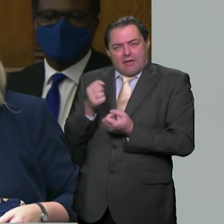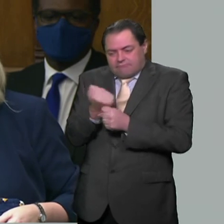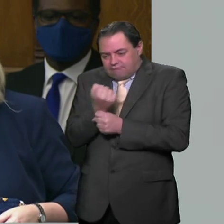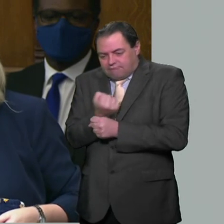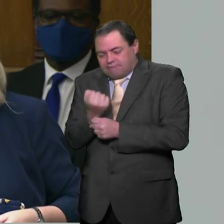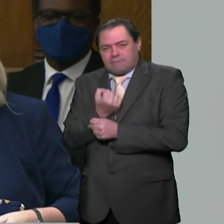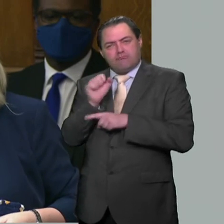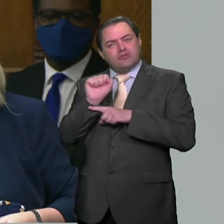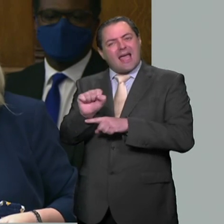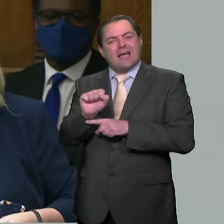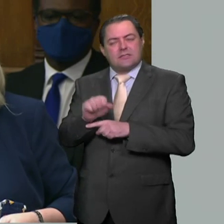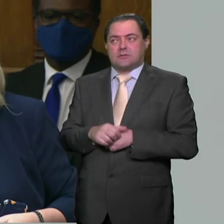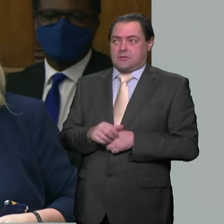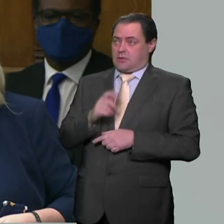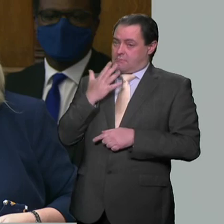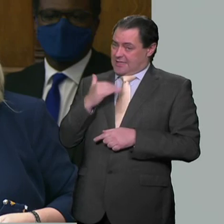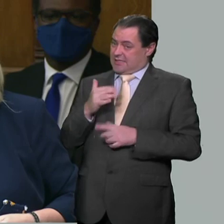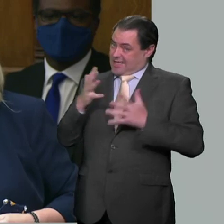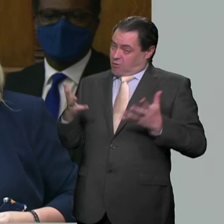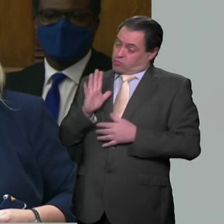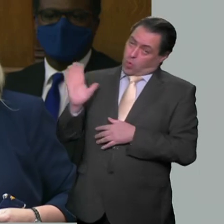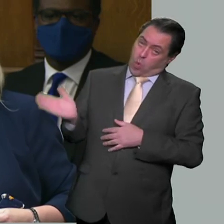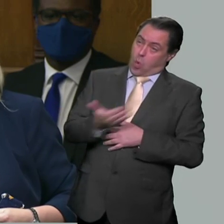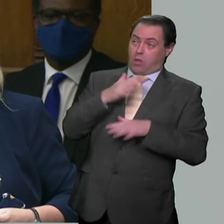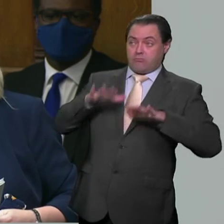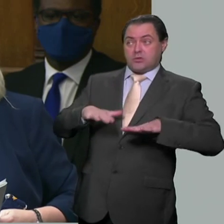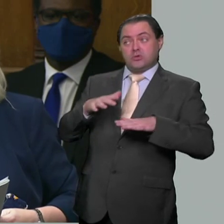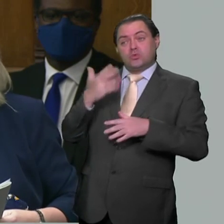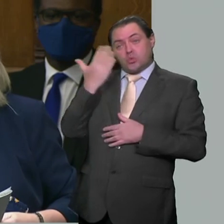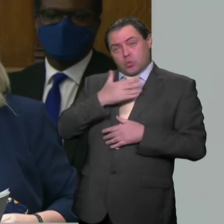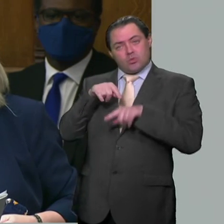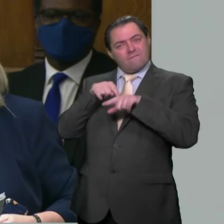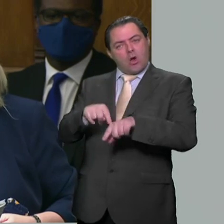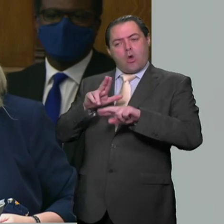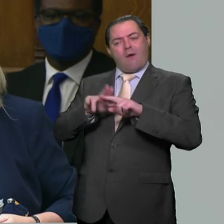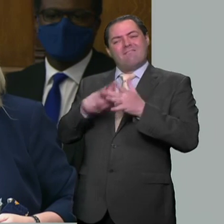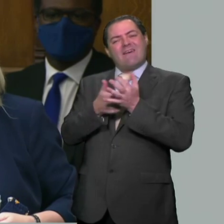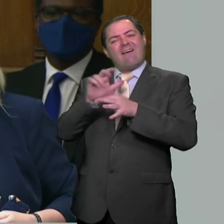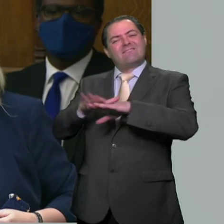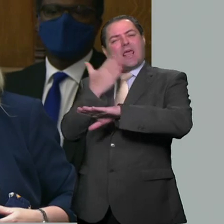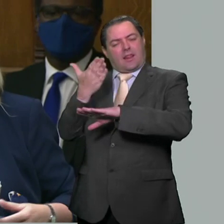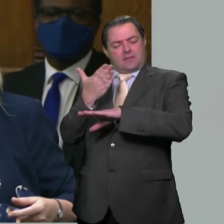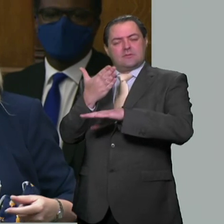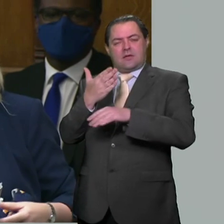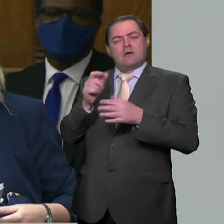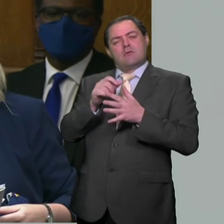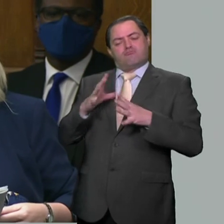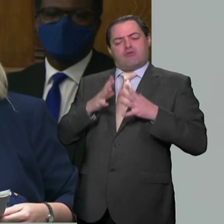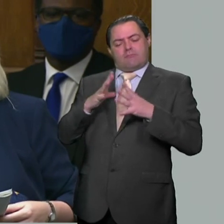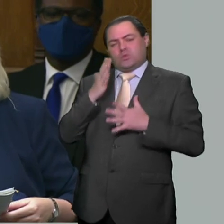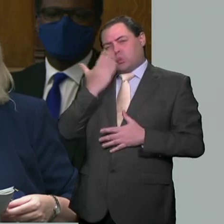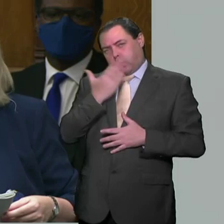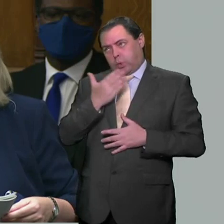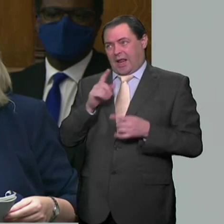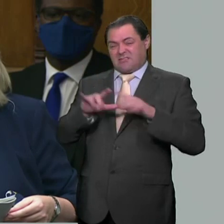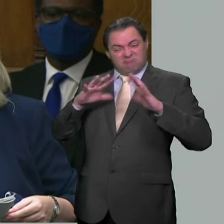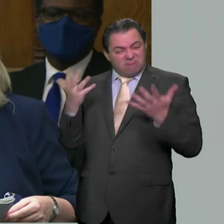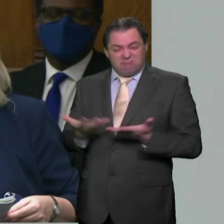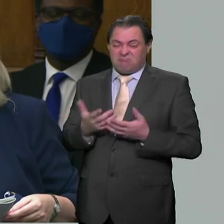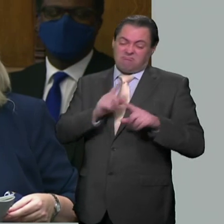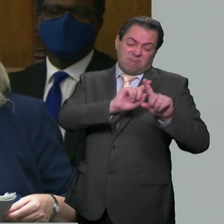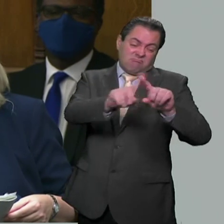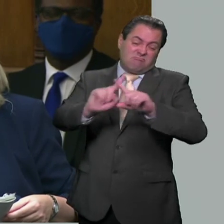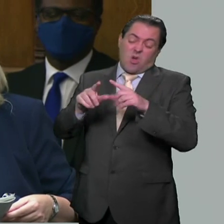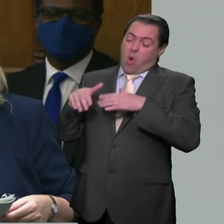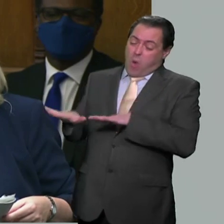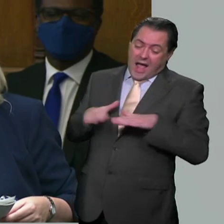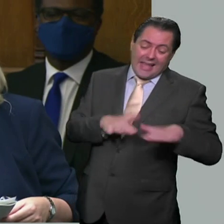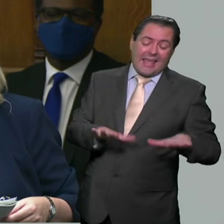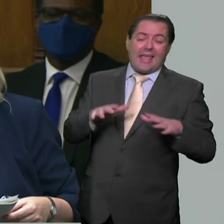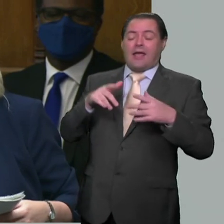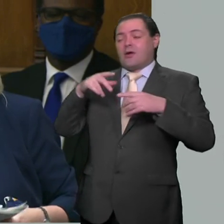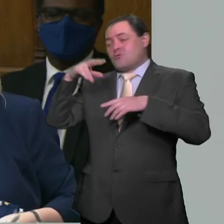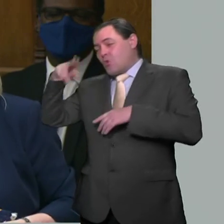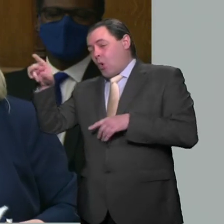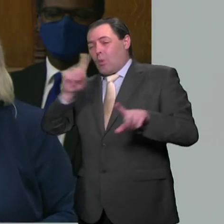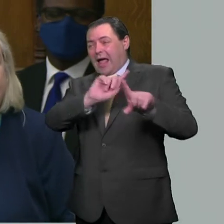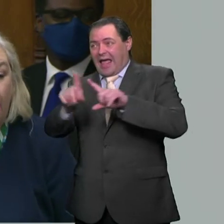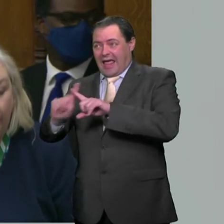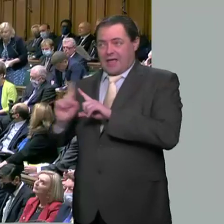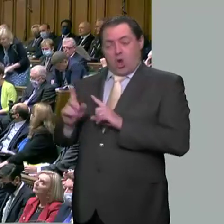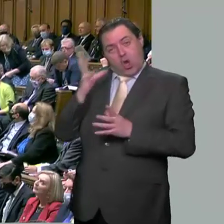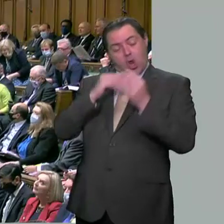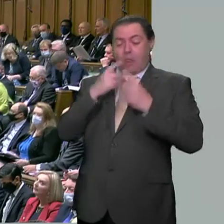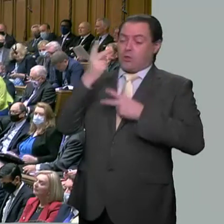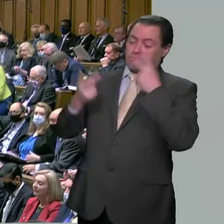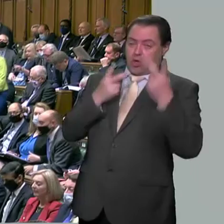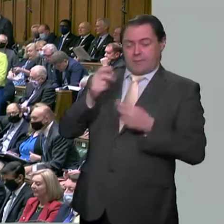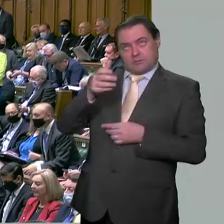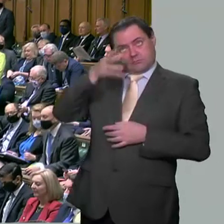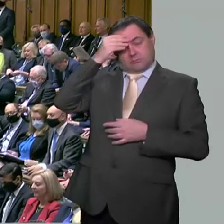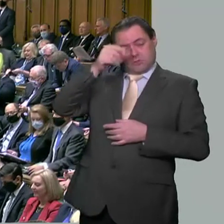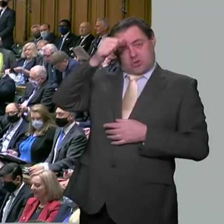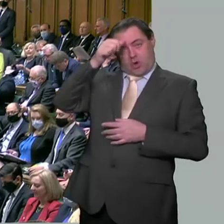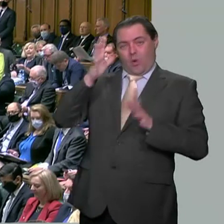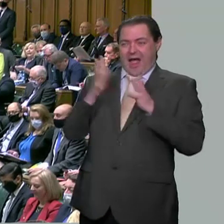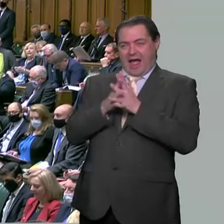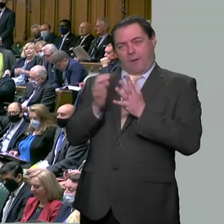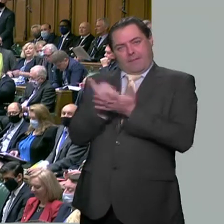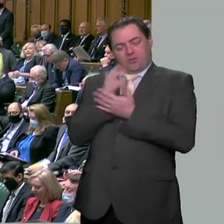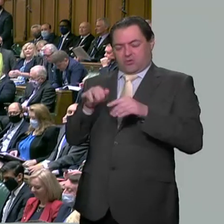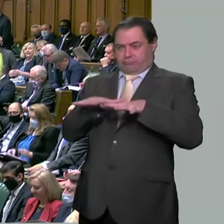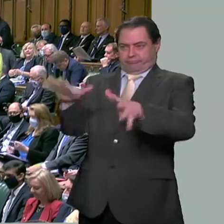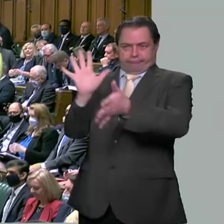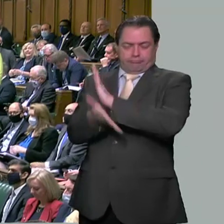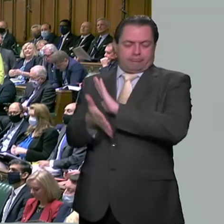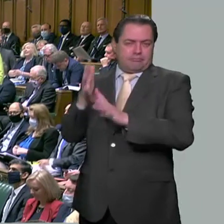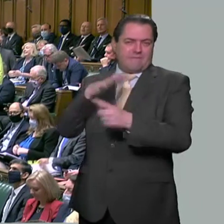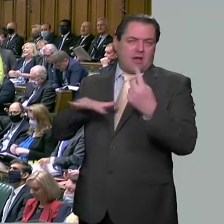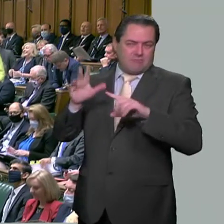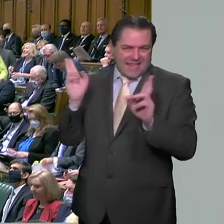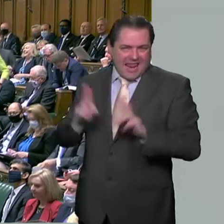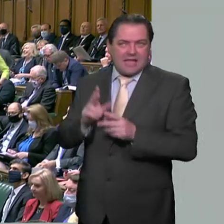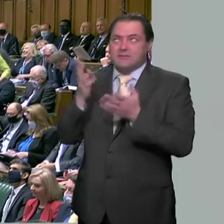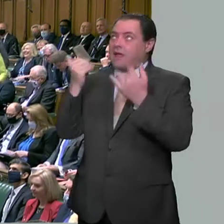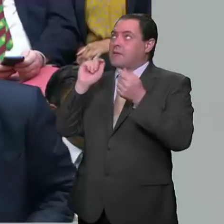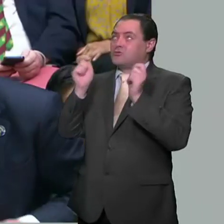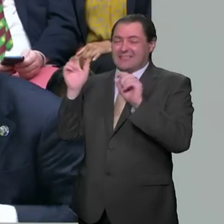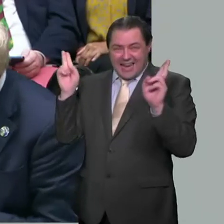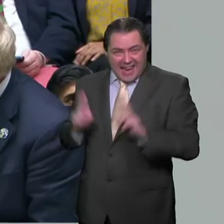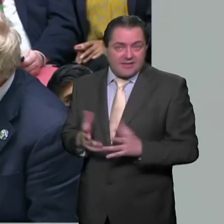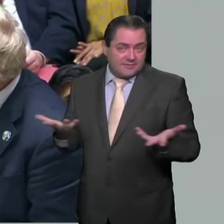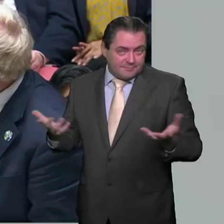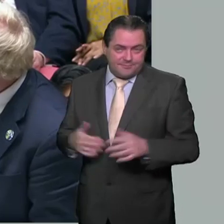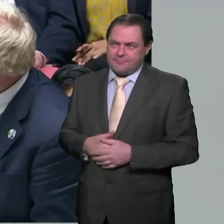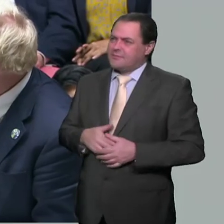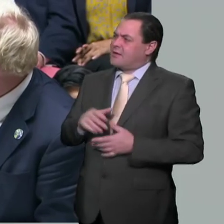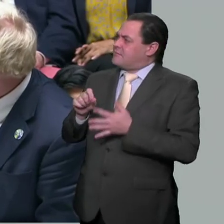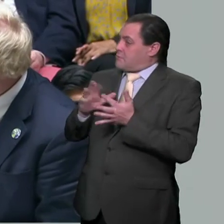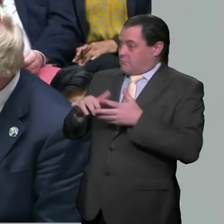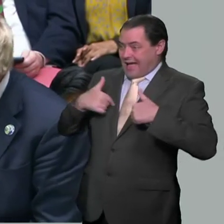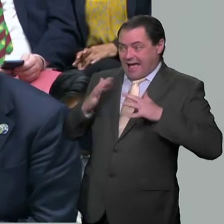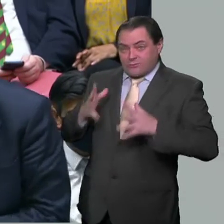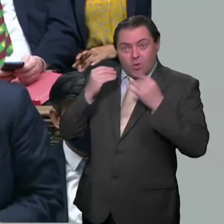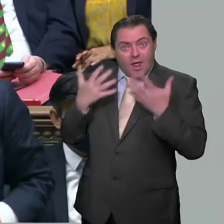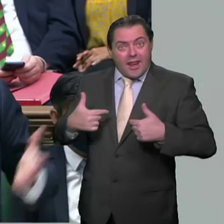Will the Prime Minister join me in encouraging all UK schools to follow the lead of Fairfield Prep School in Loughborough and other schools across the world from Hawaii to Norway in raising awareness of this important issue through learning the song?